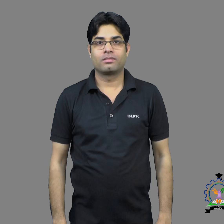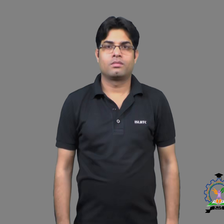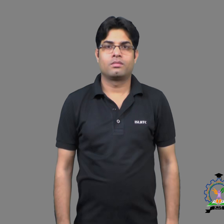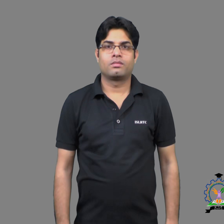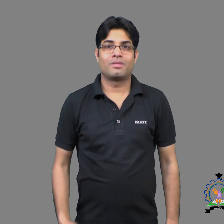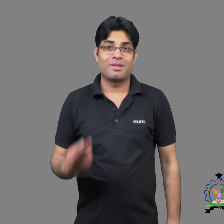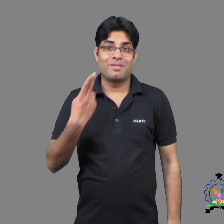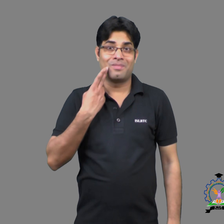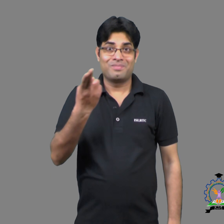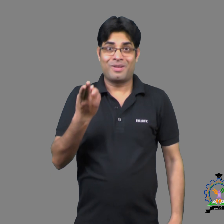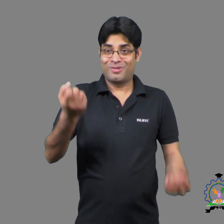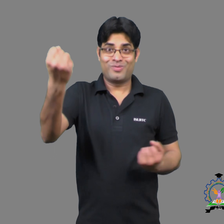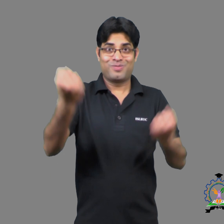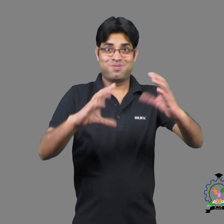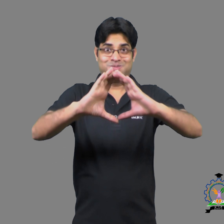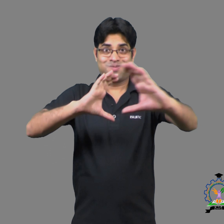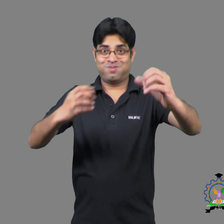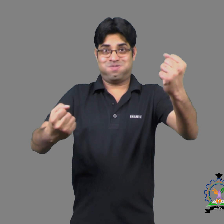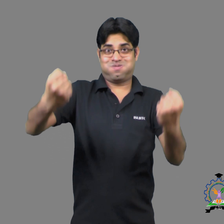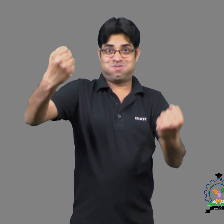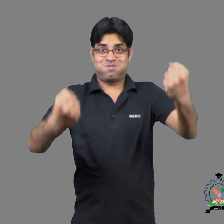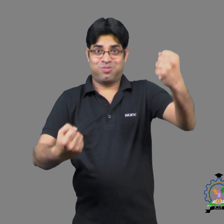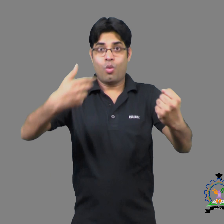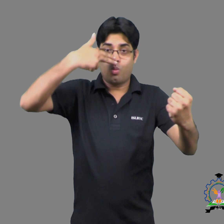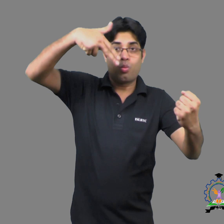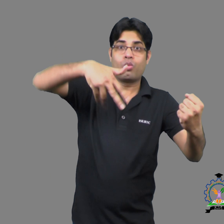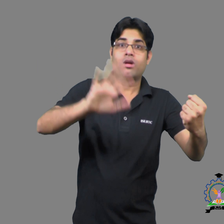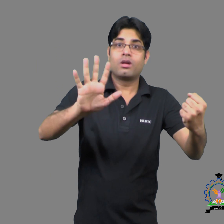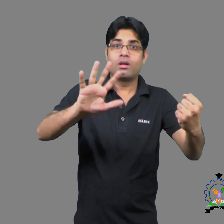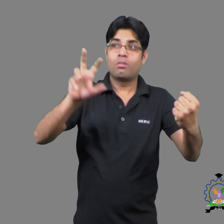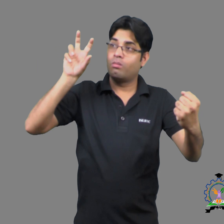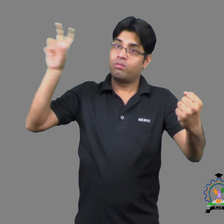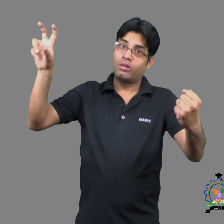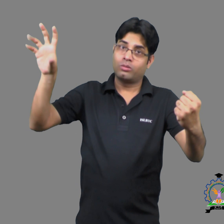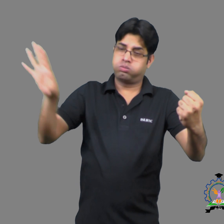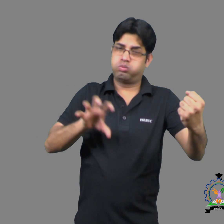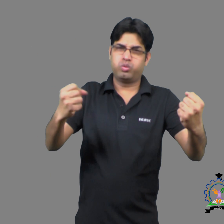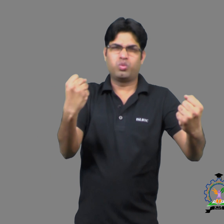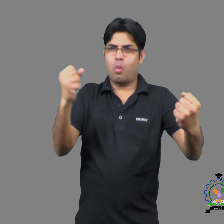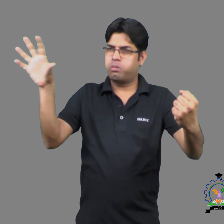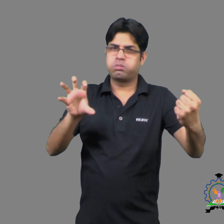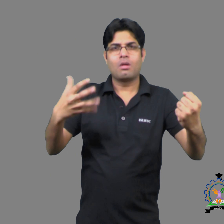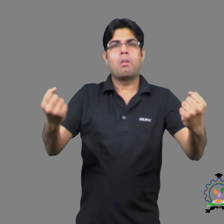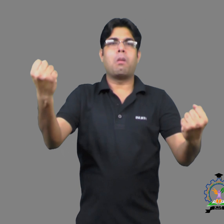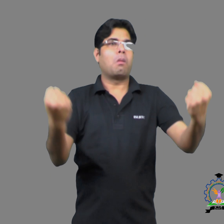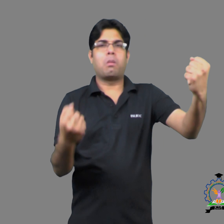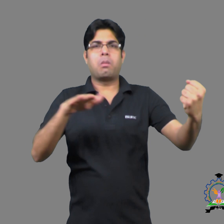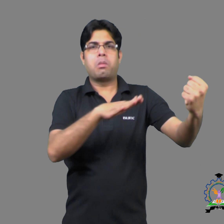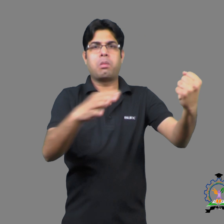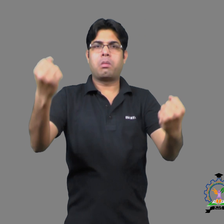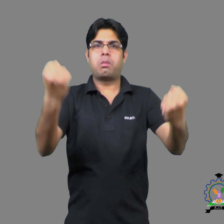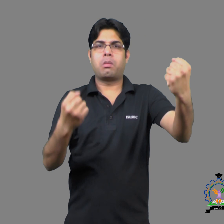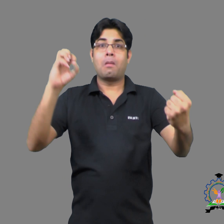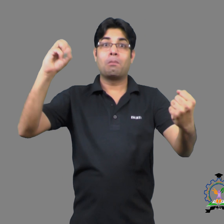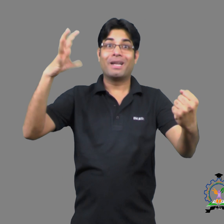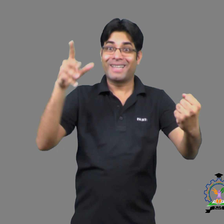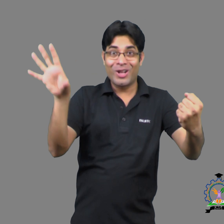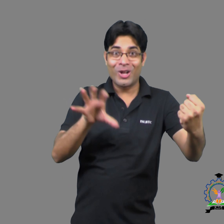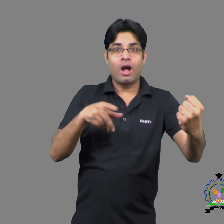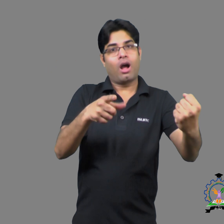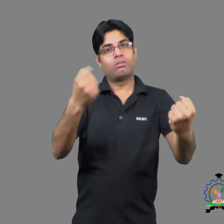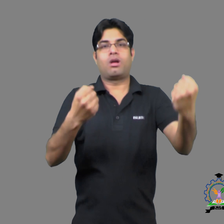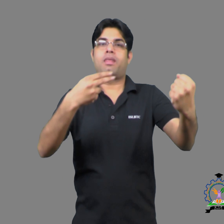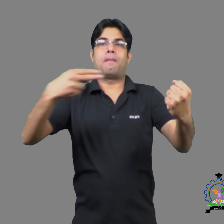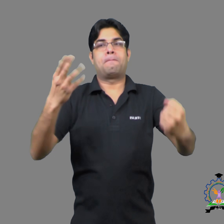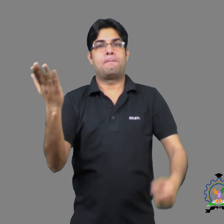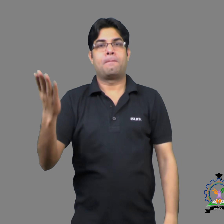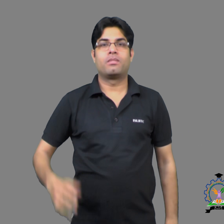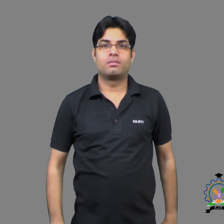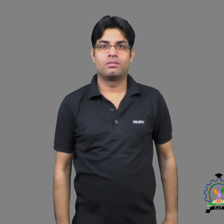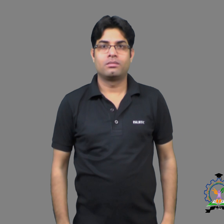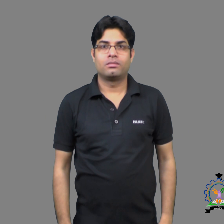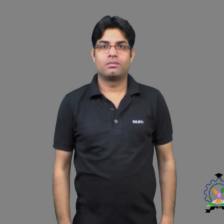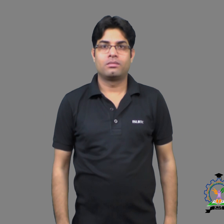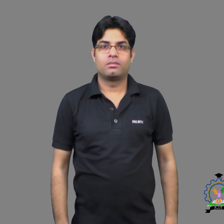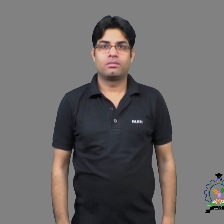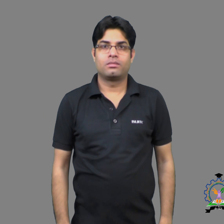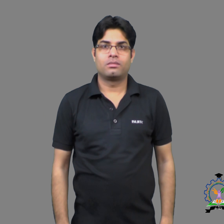Electric Bus